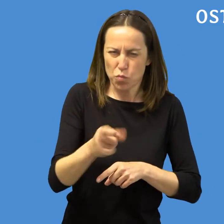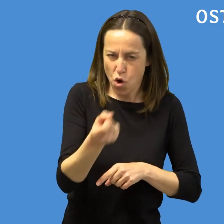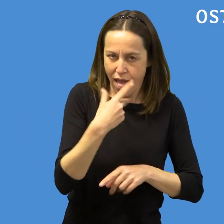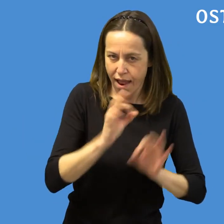droga